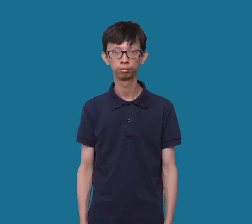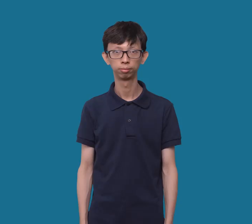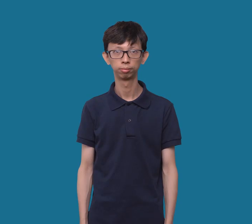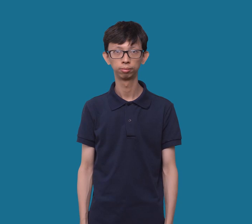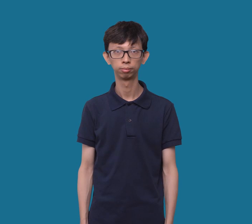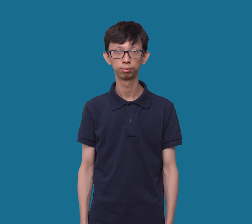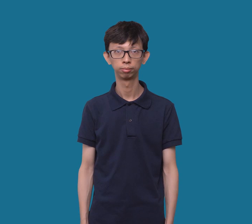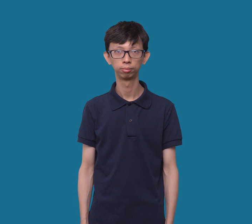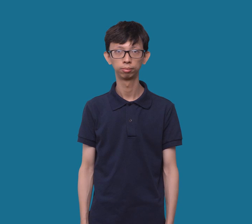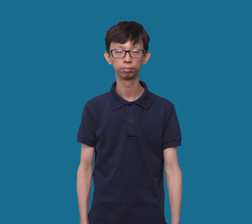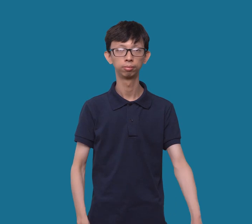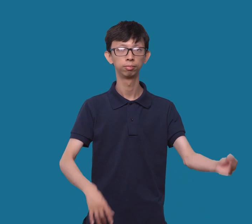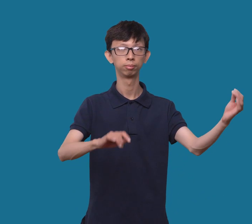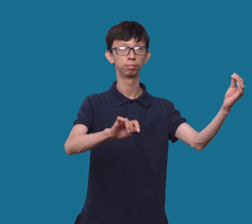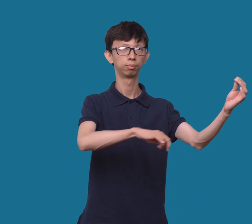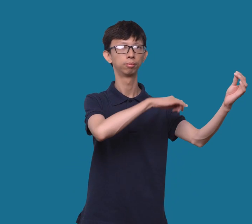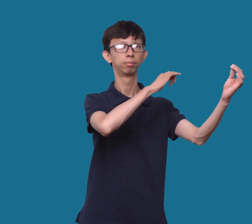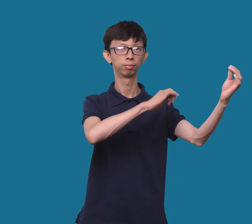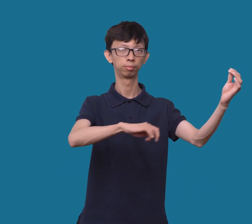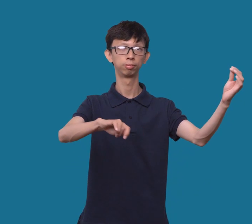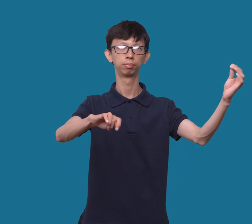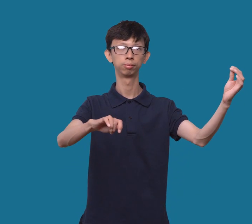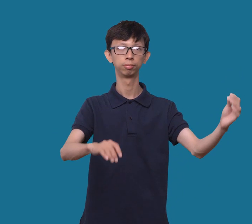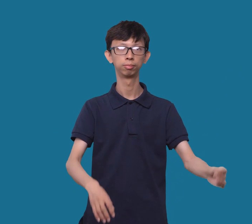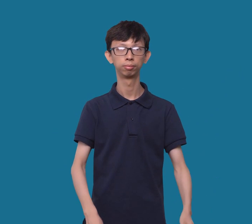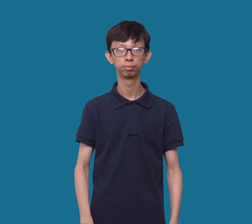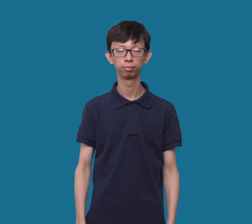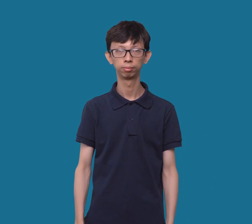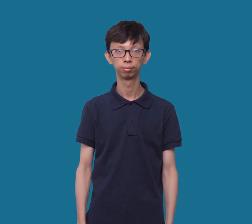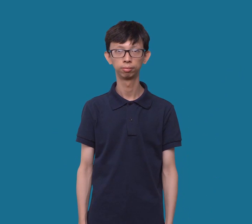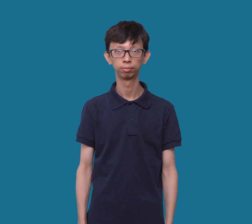vĩ cầm